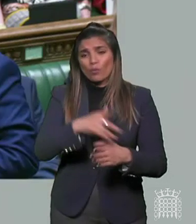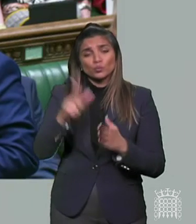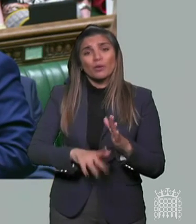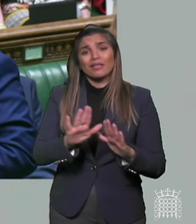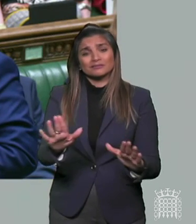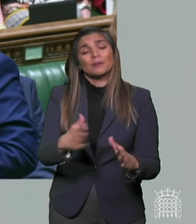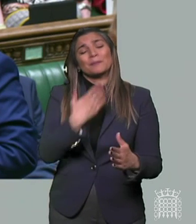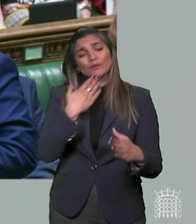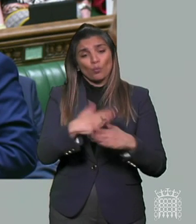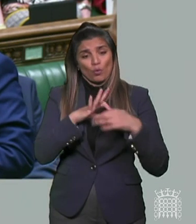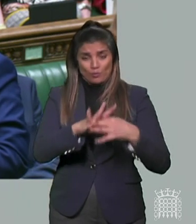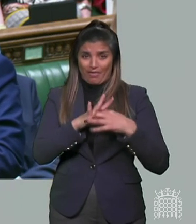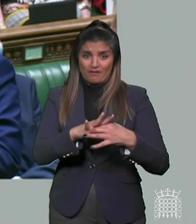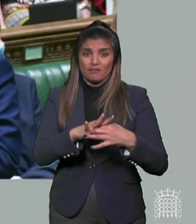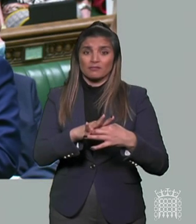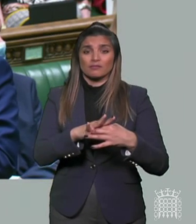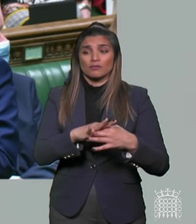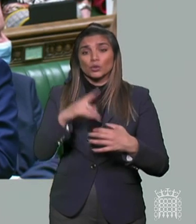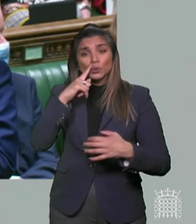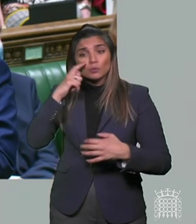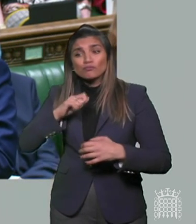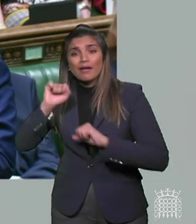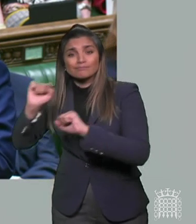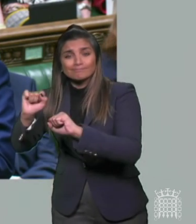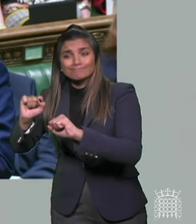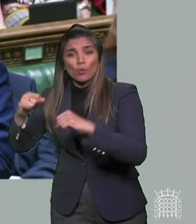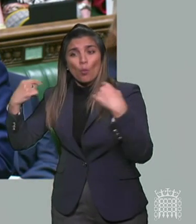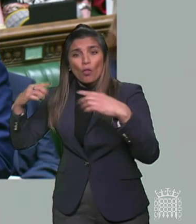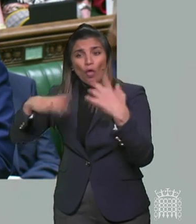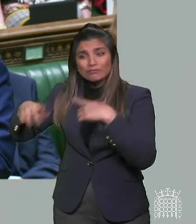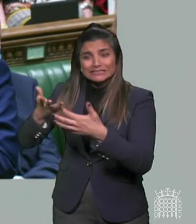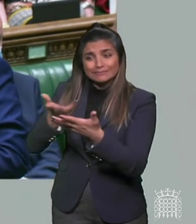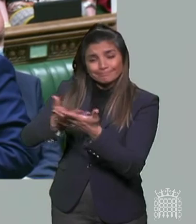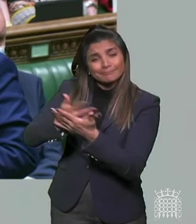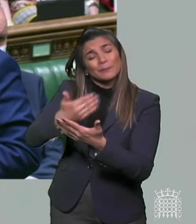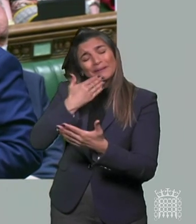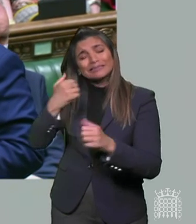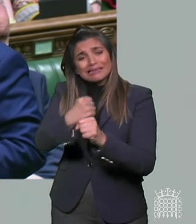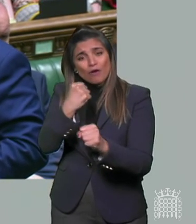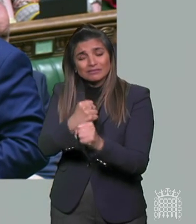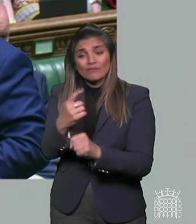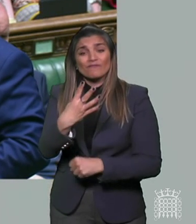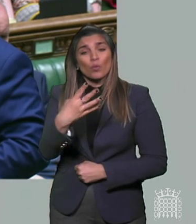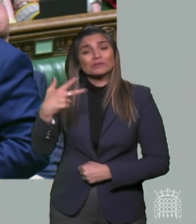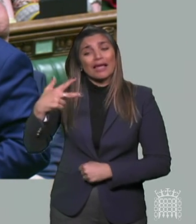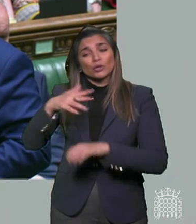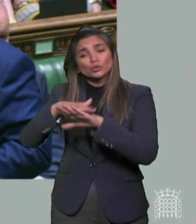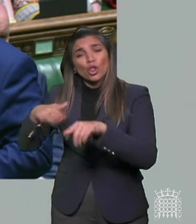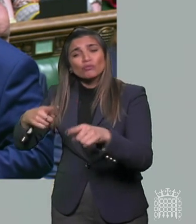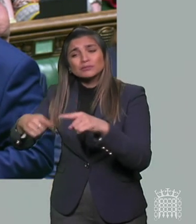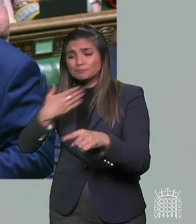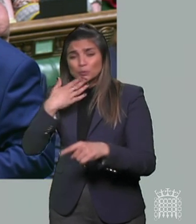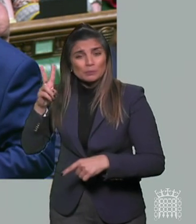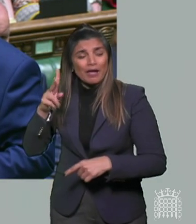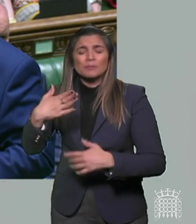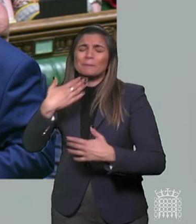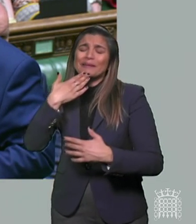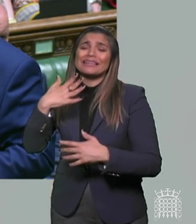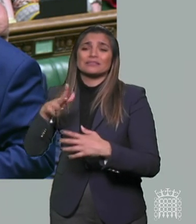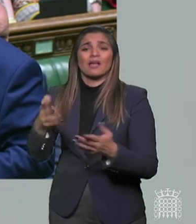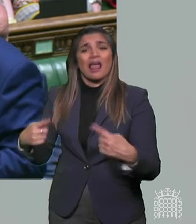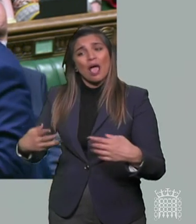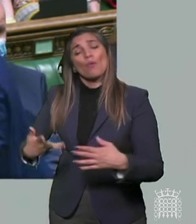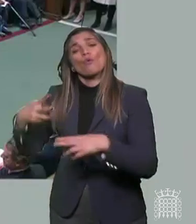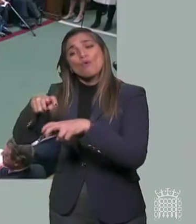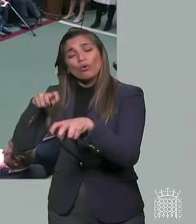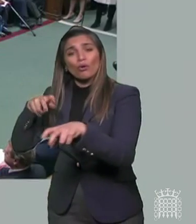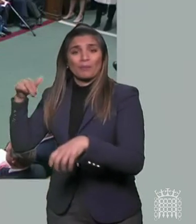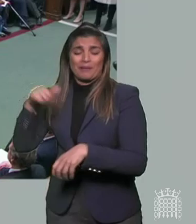Will he work with me and the Ukrainian authorities to guarantee that these 48 Ukrainian orphans will get on that plane this Friday?